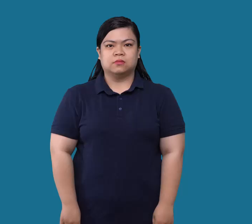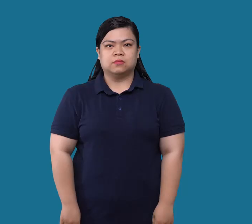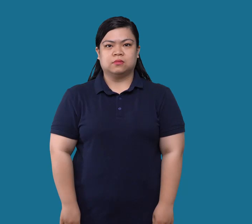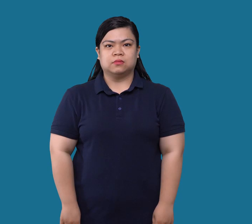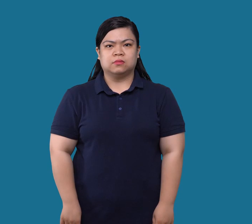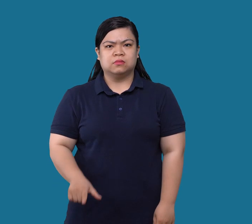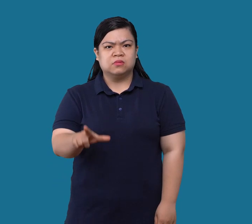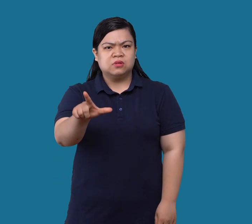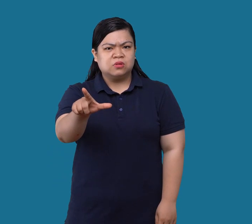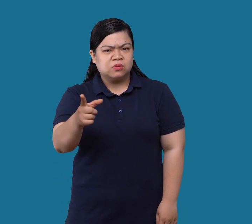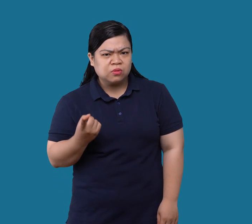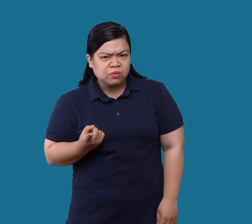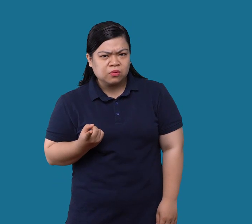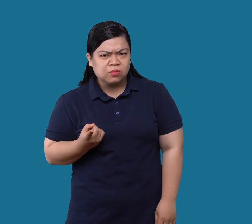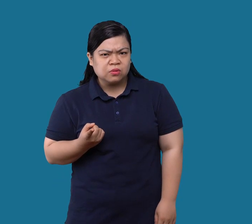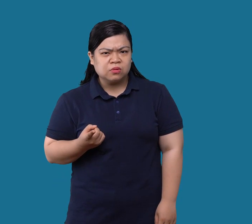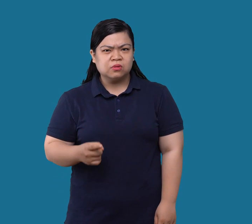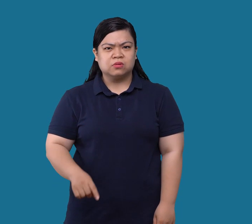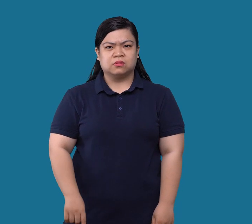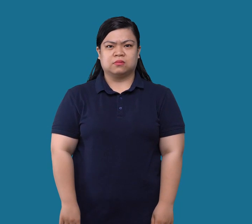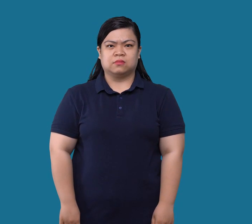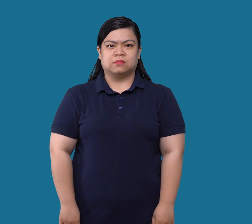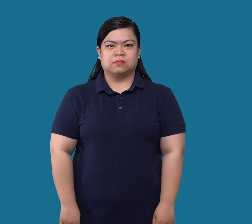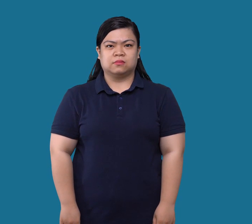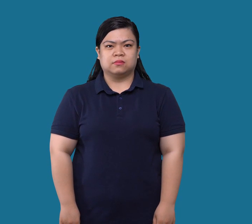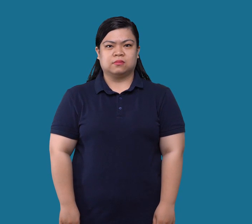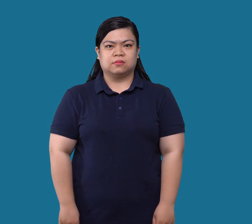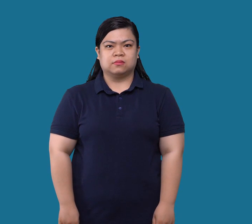lí do